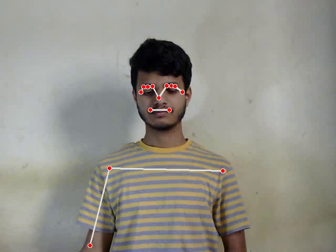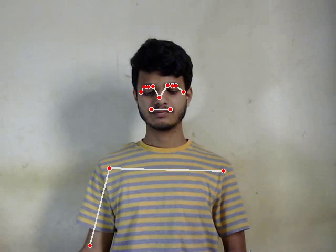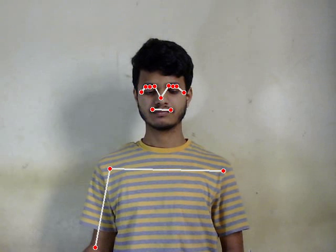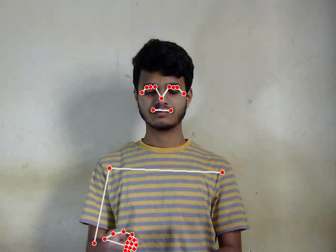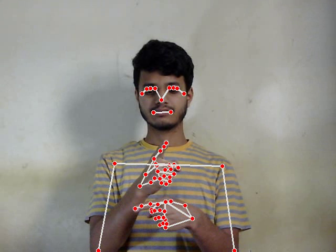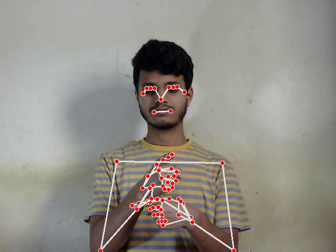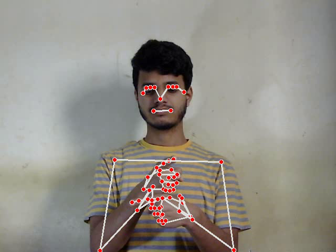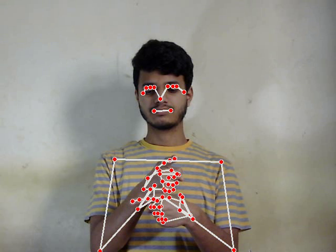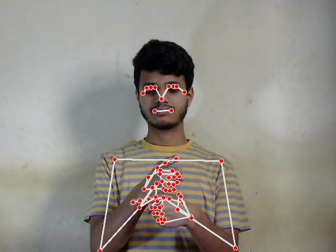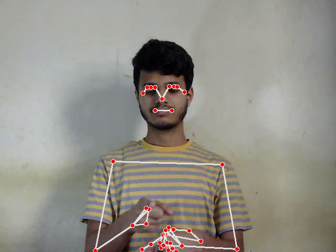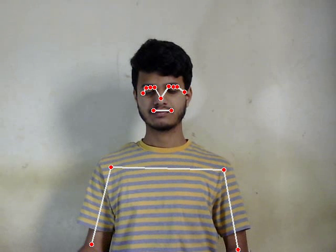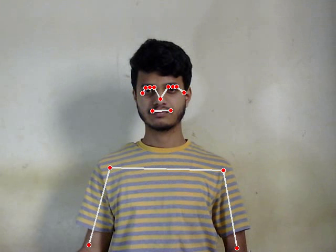right